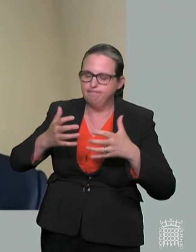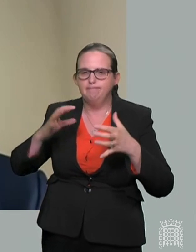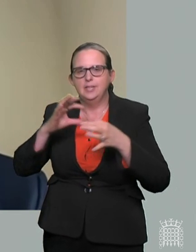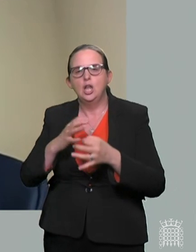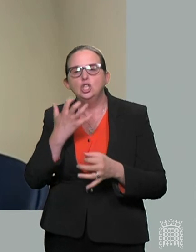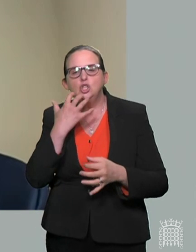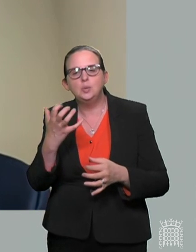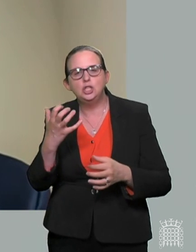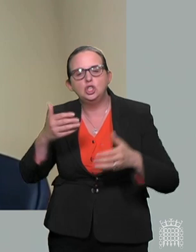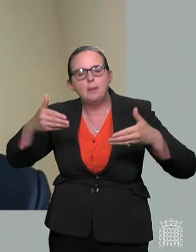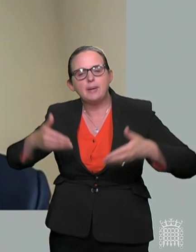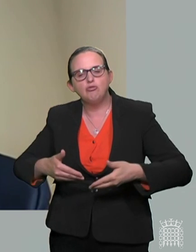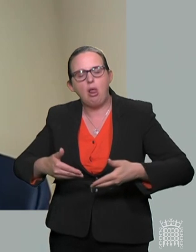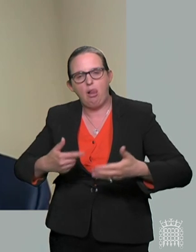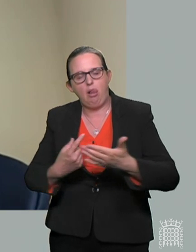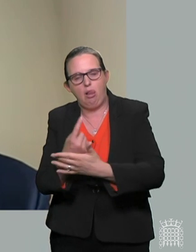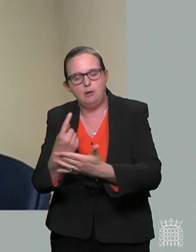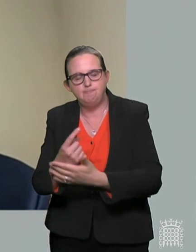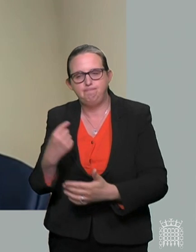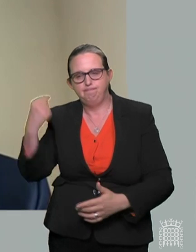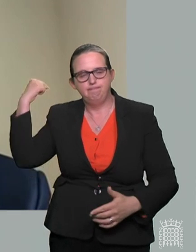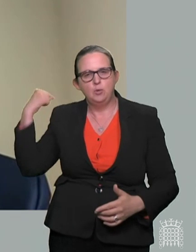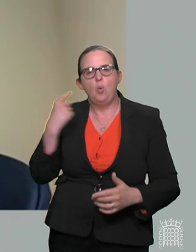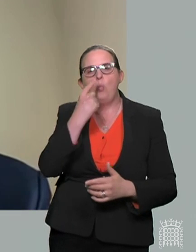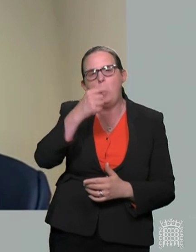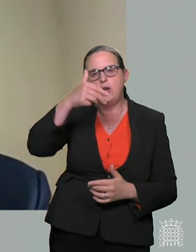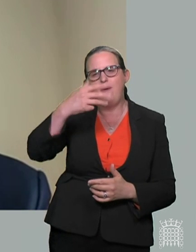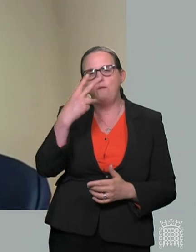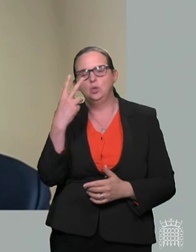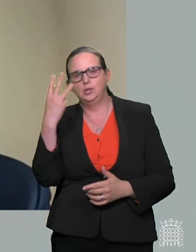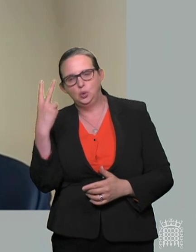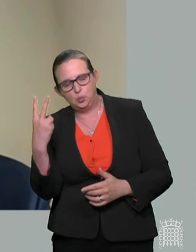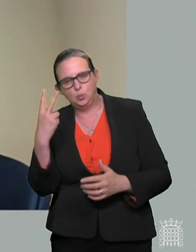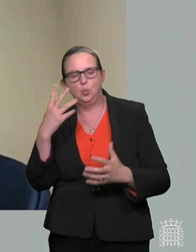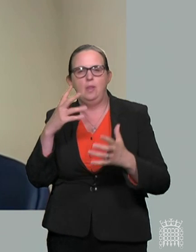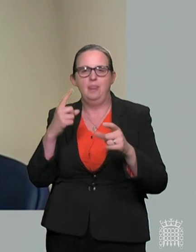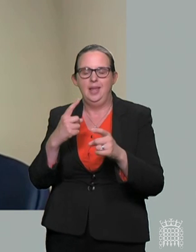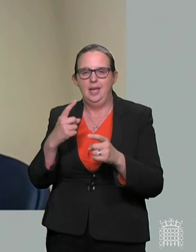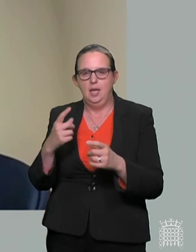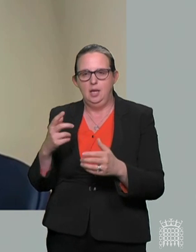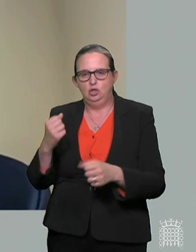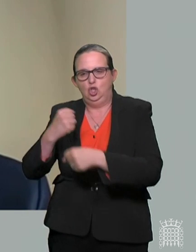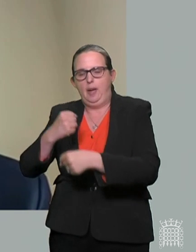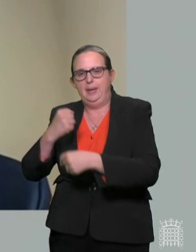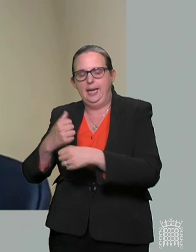In January 1942, the Nazis built two concentration camps on British soil, on the island of Alderney.